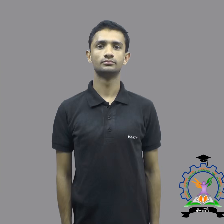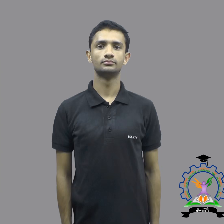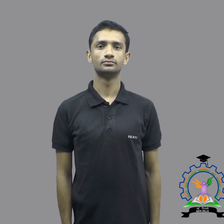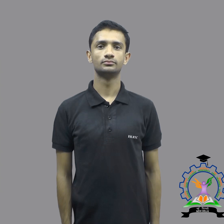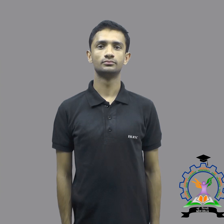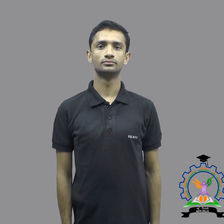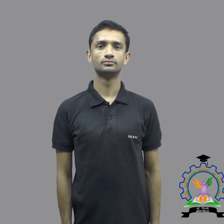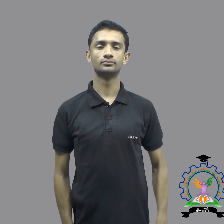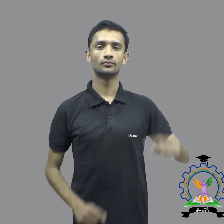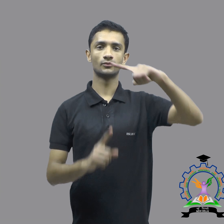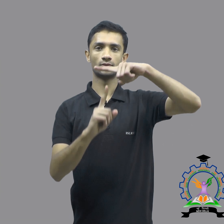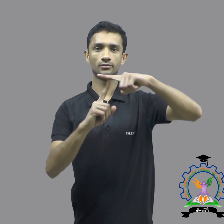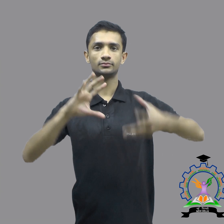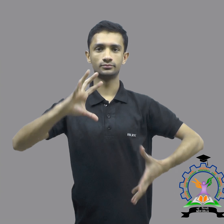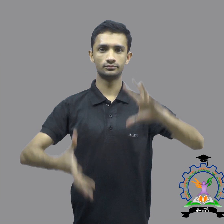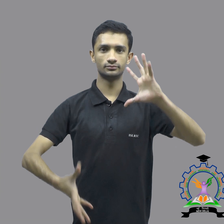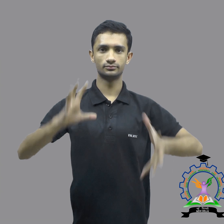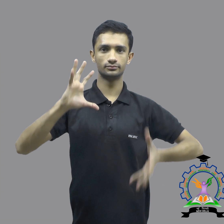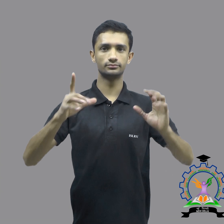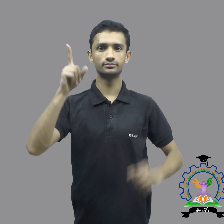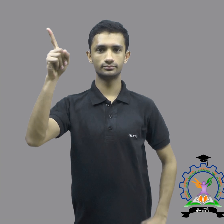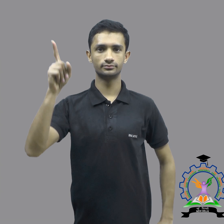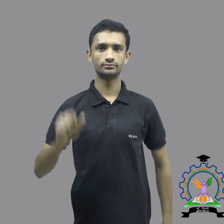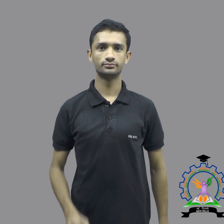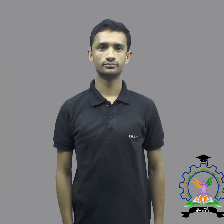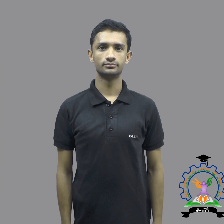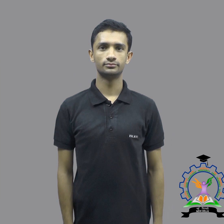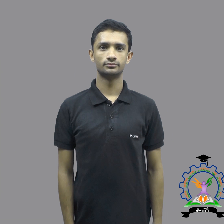Tripura